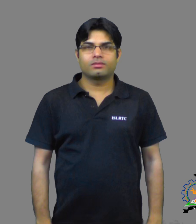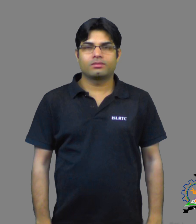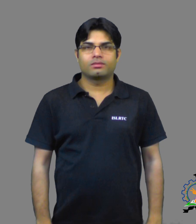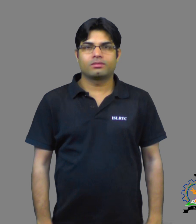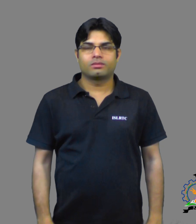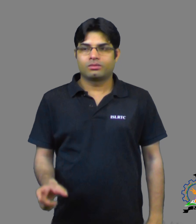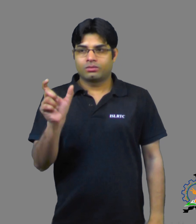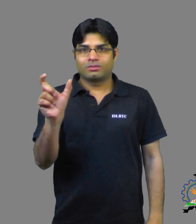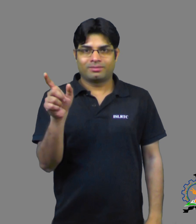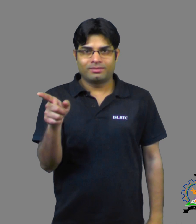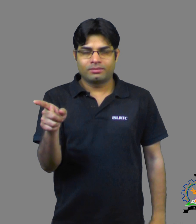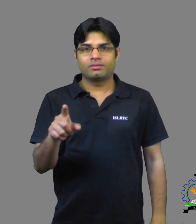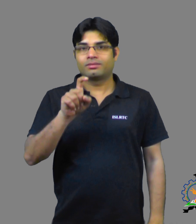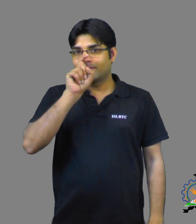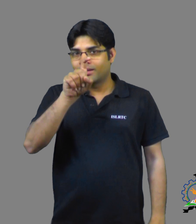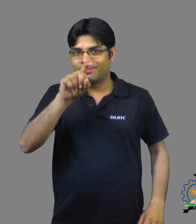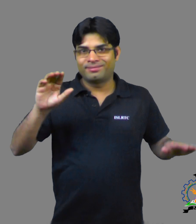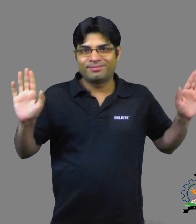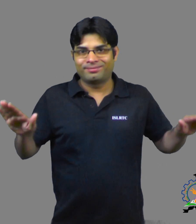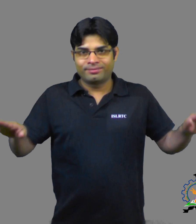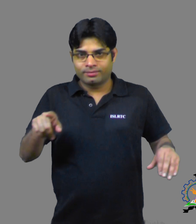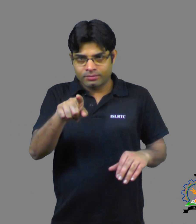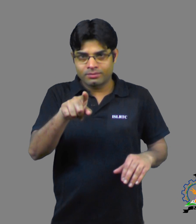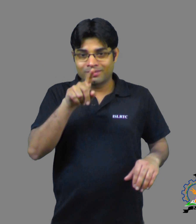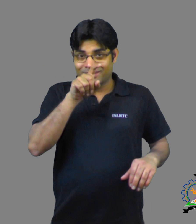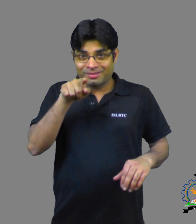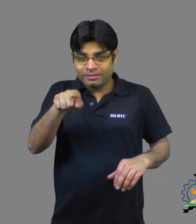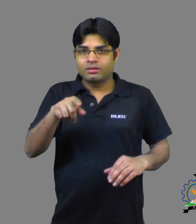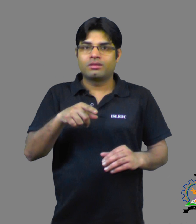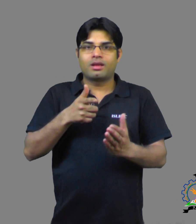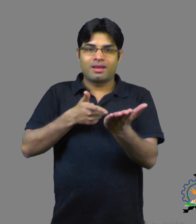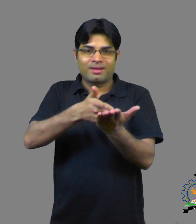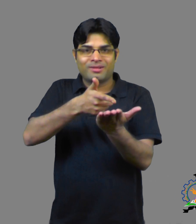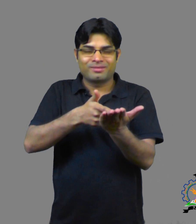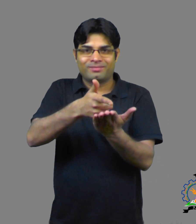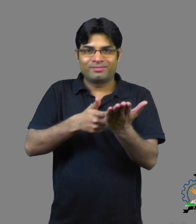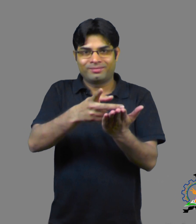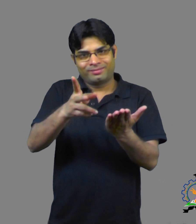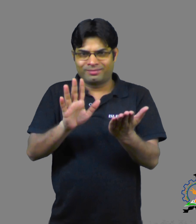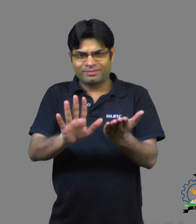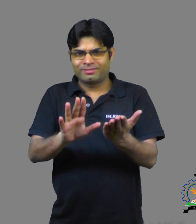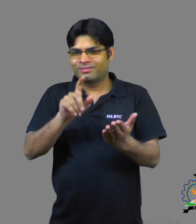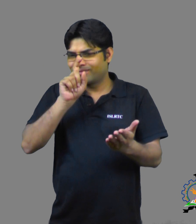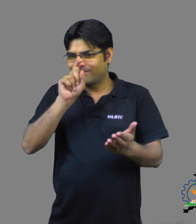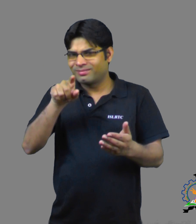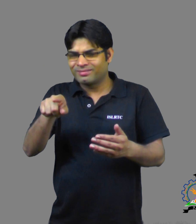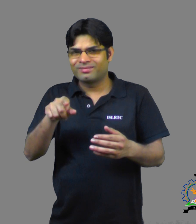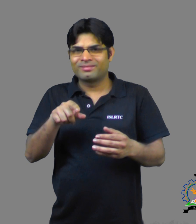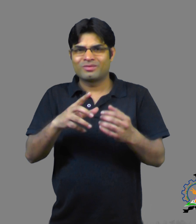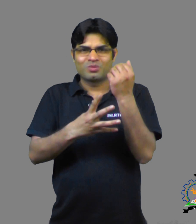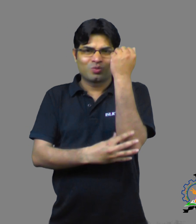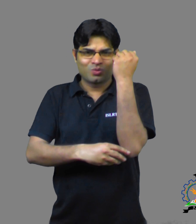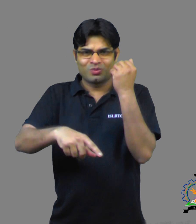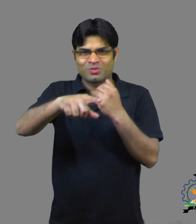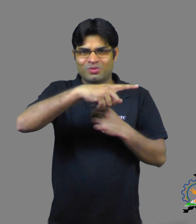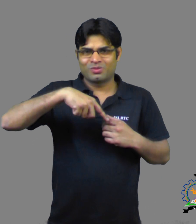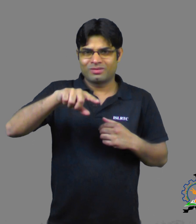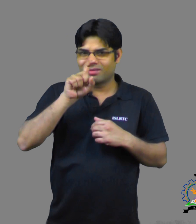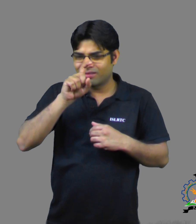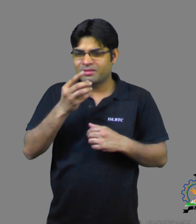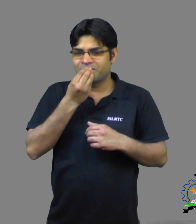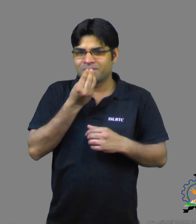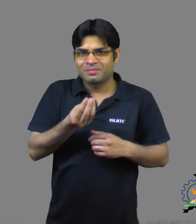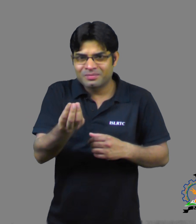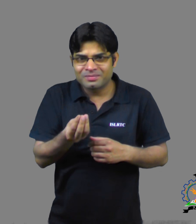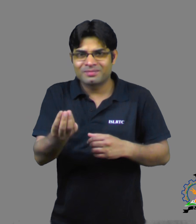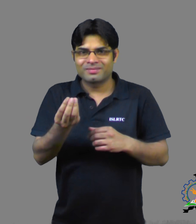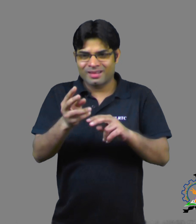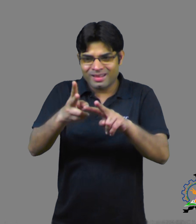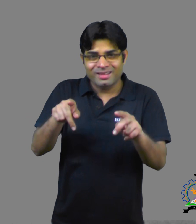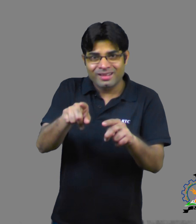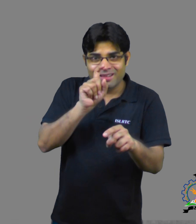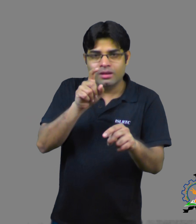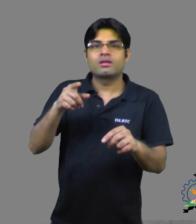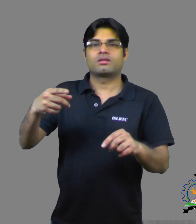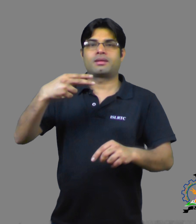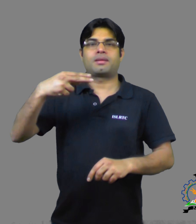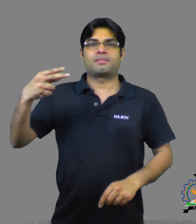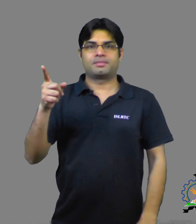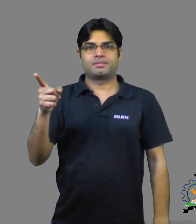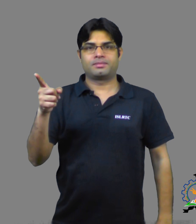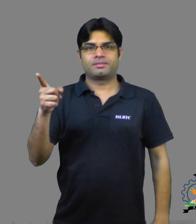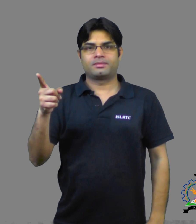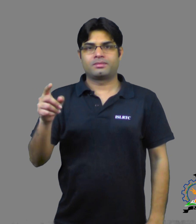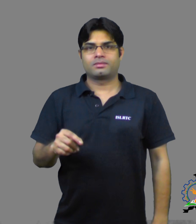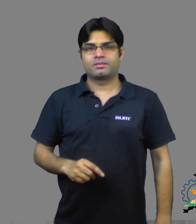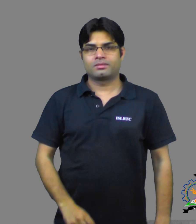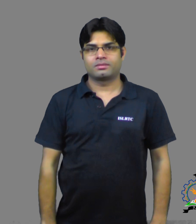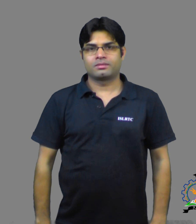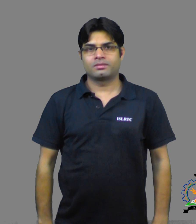Backyard System of Poultry